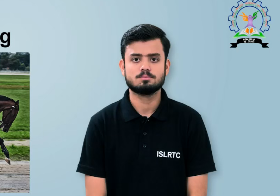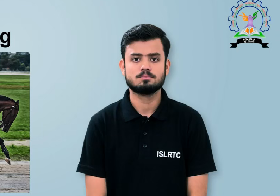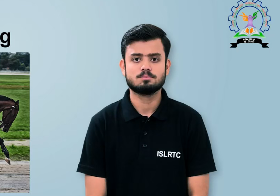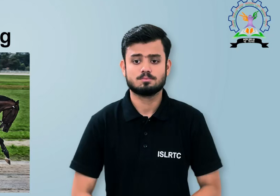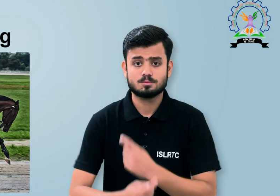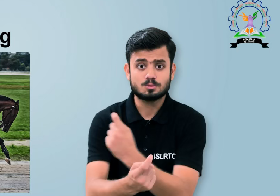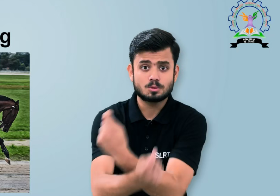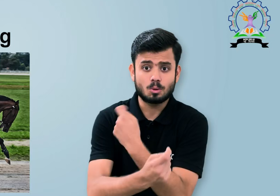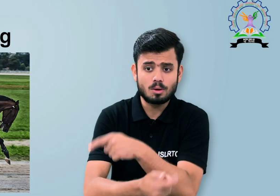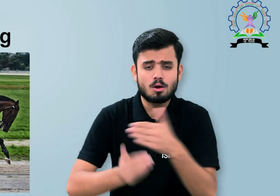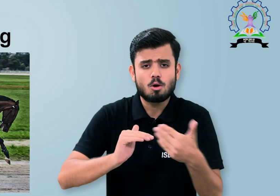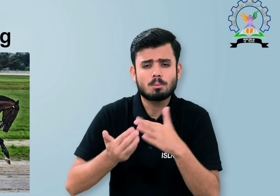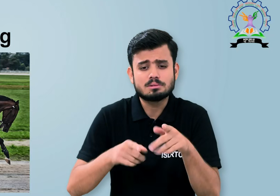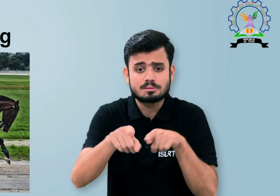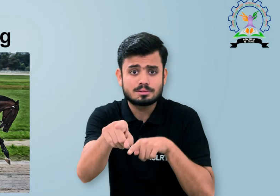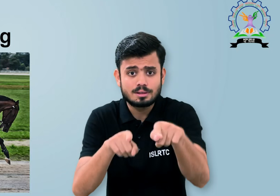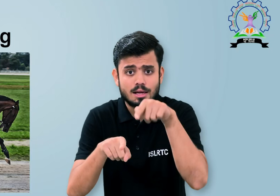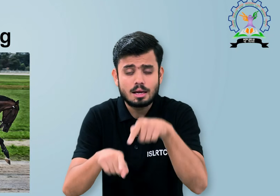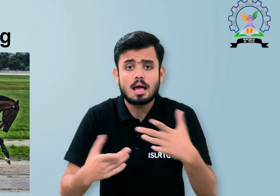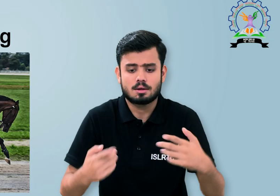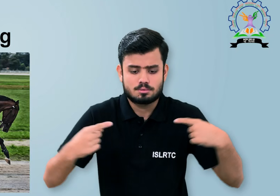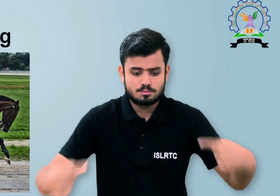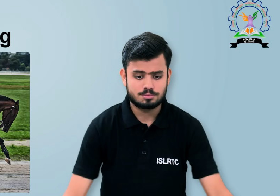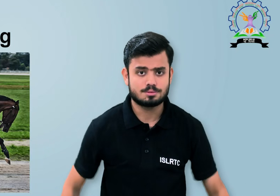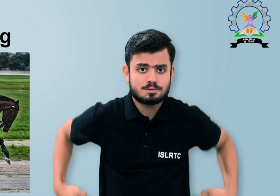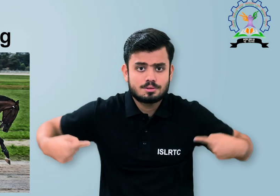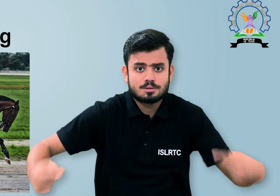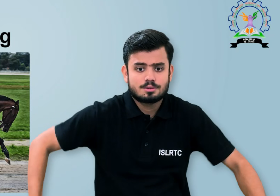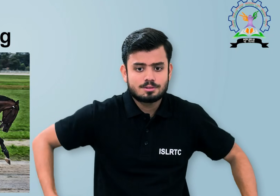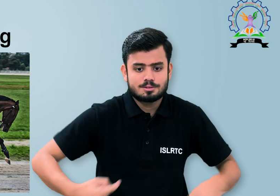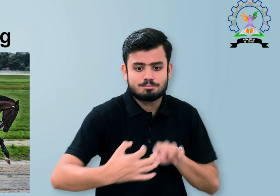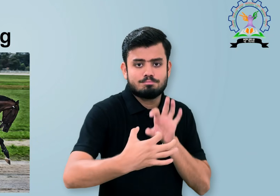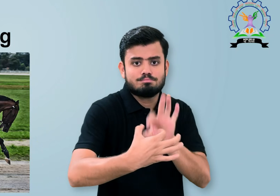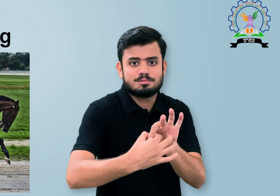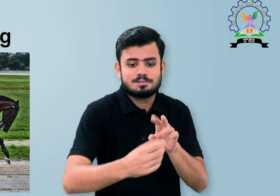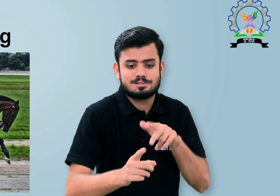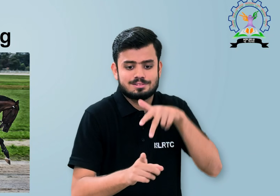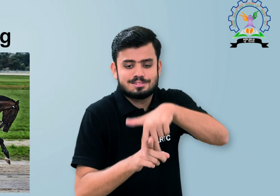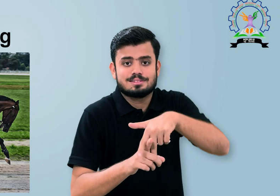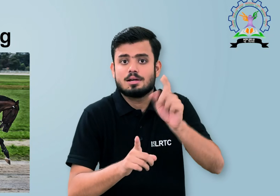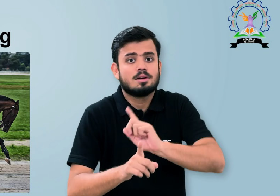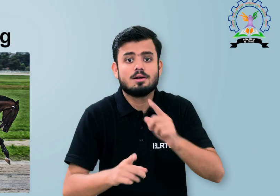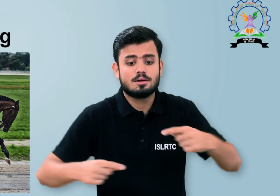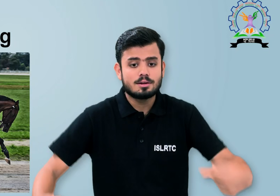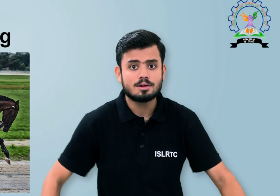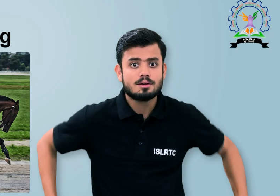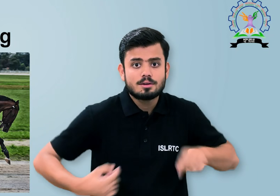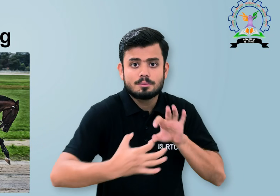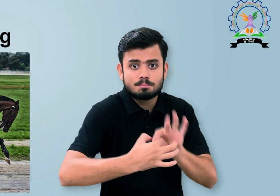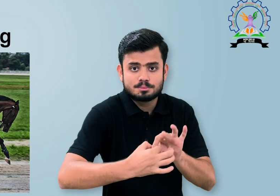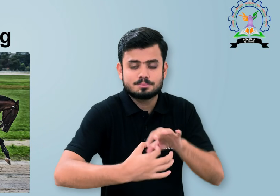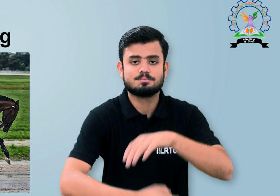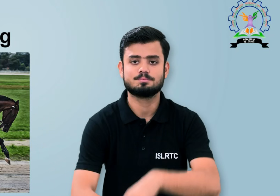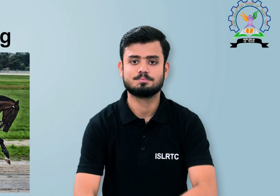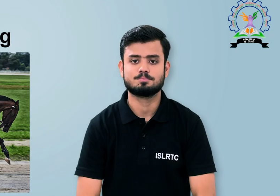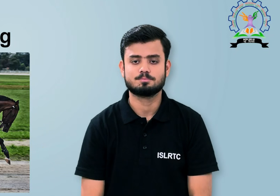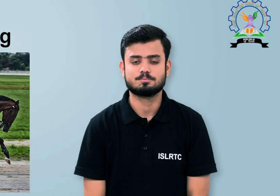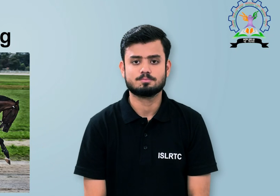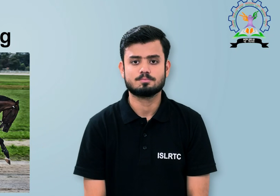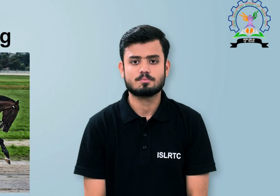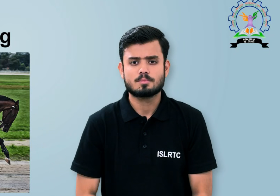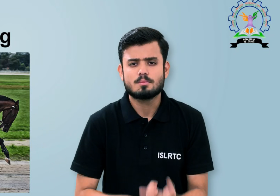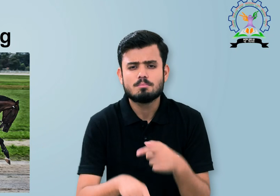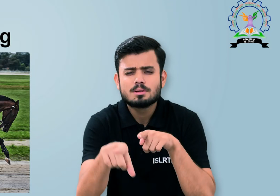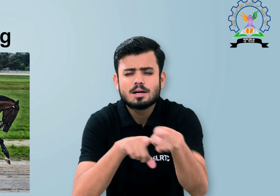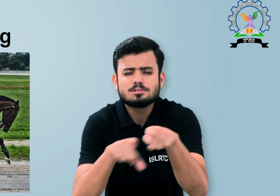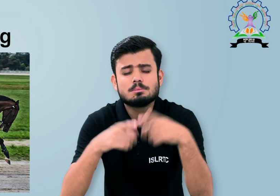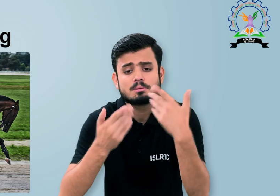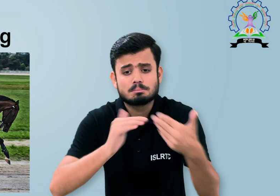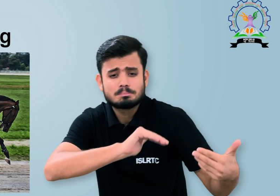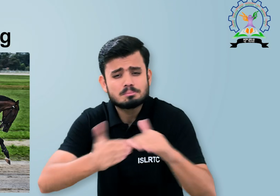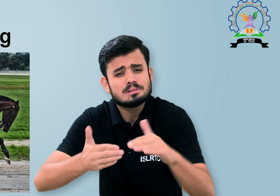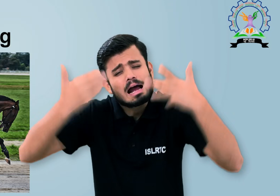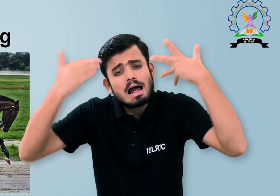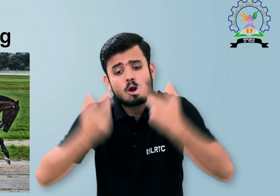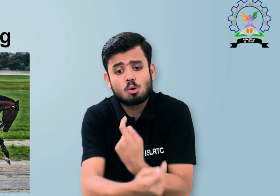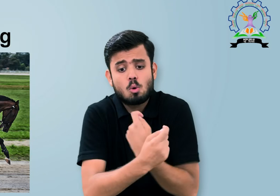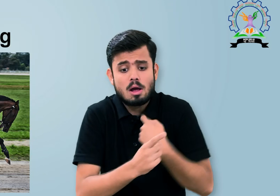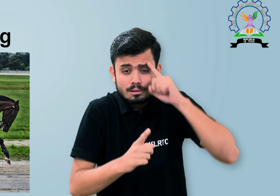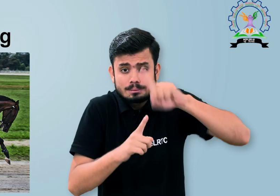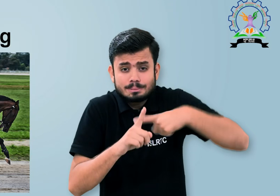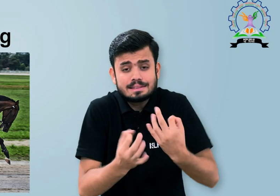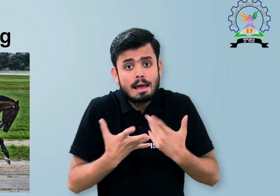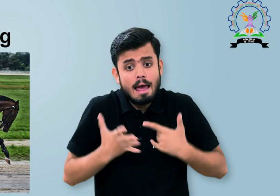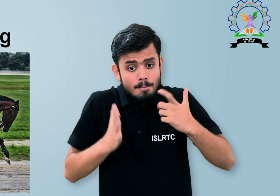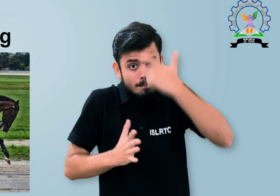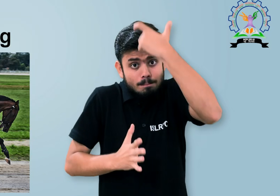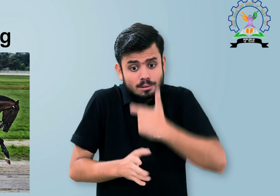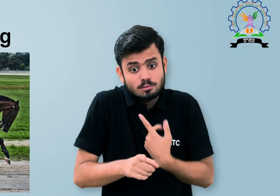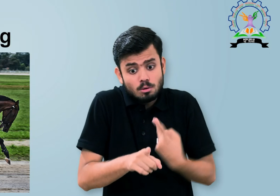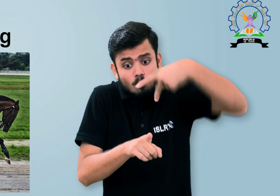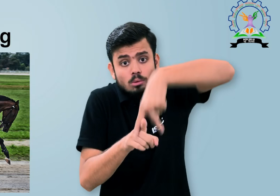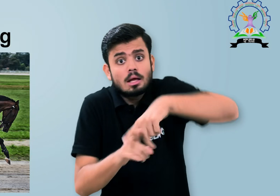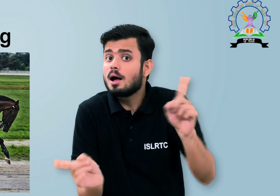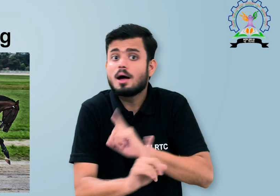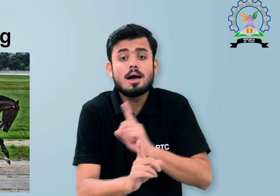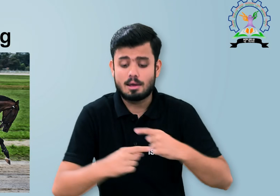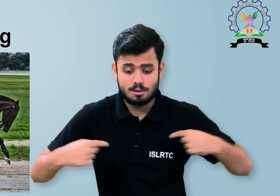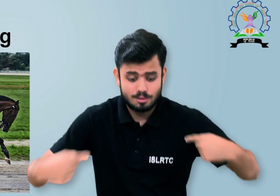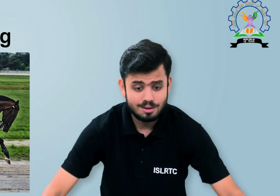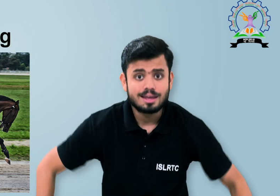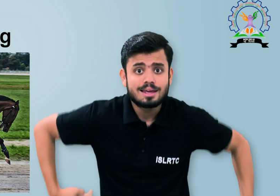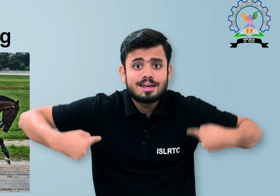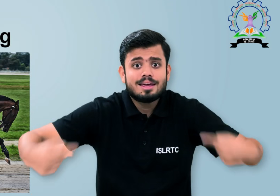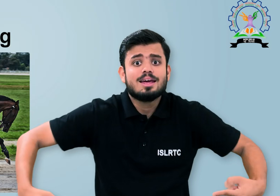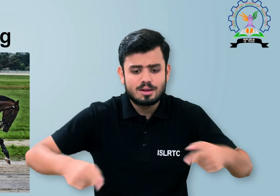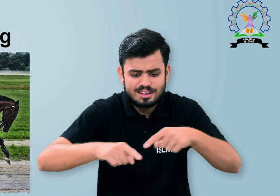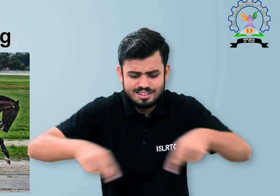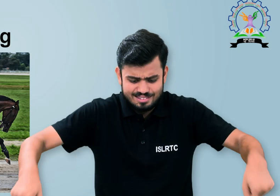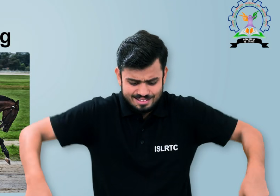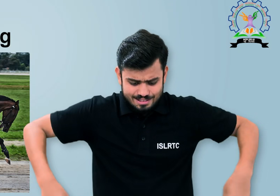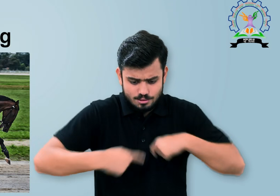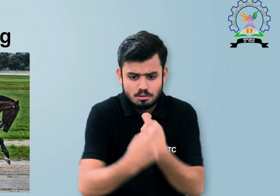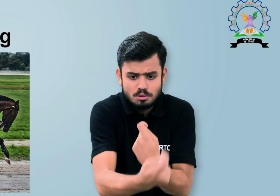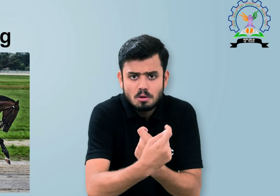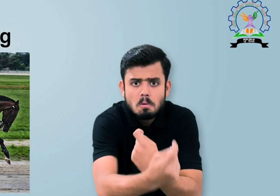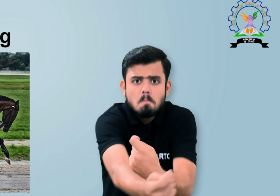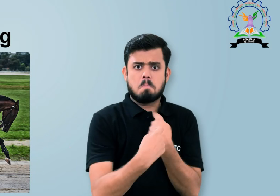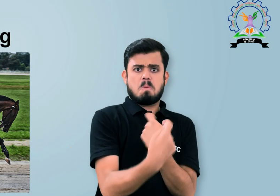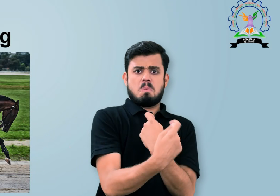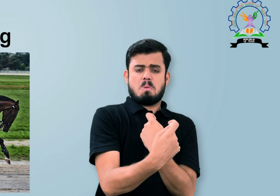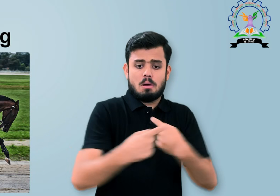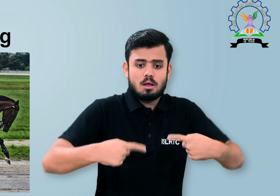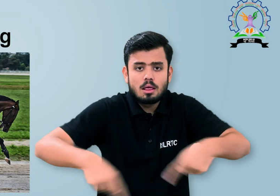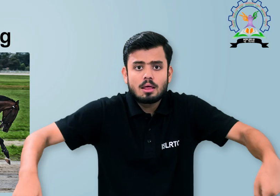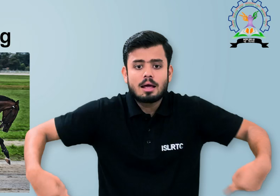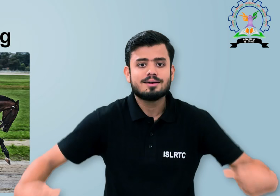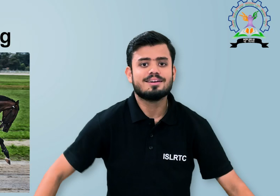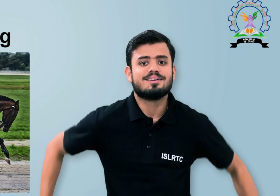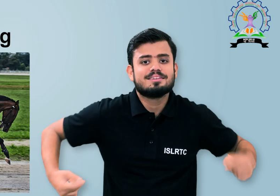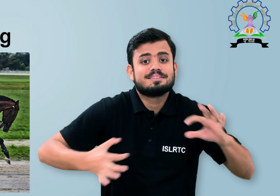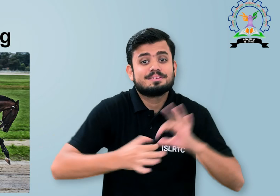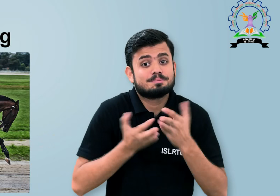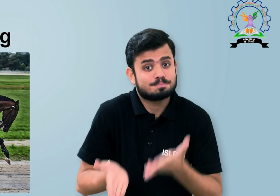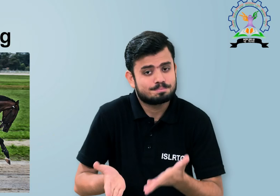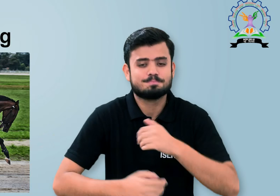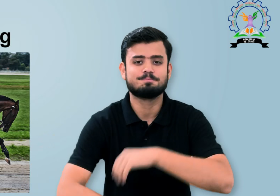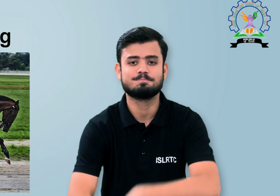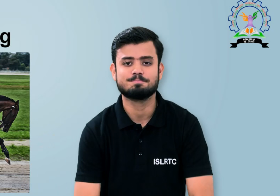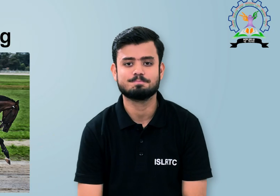Harness Racing Horses pull a two-wheeled cart called a sulky, driven by a jockey.